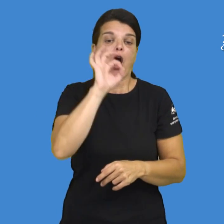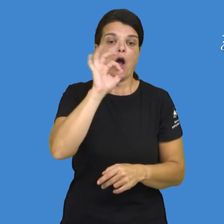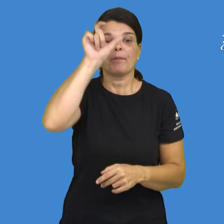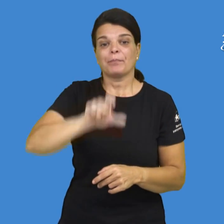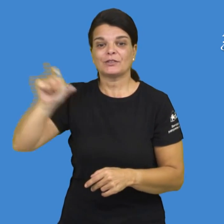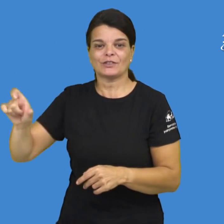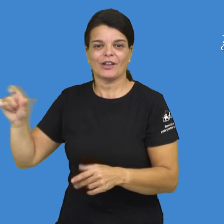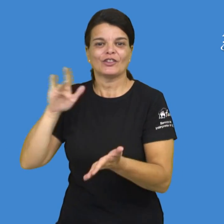persona